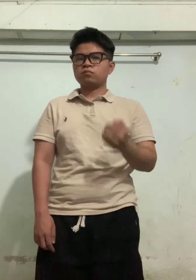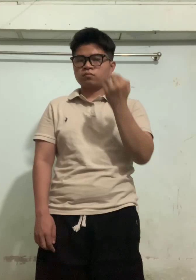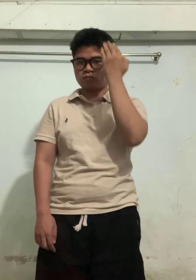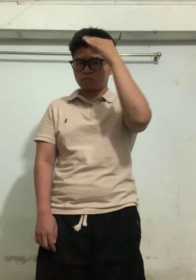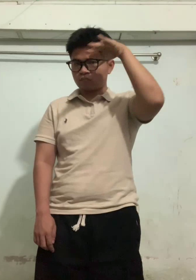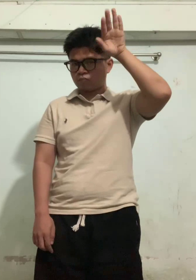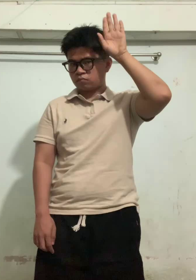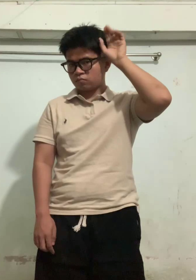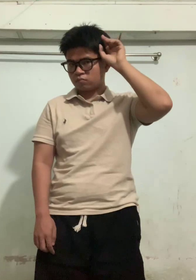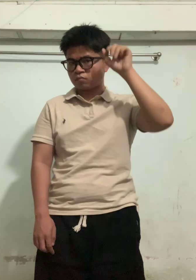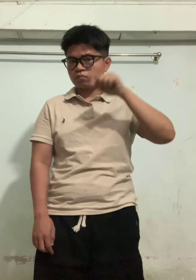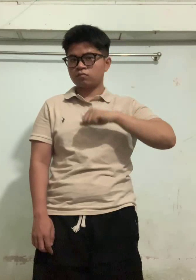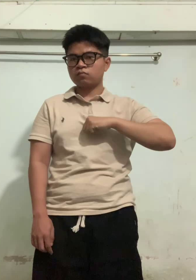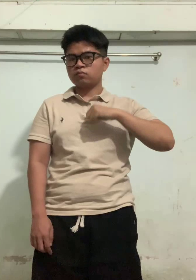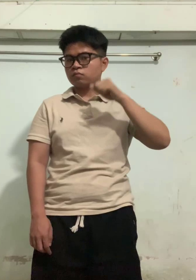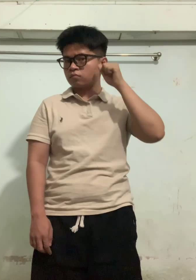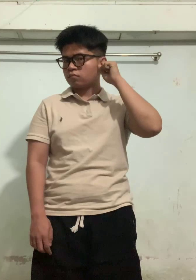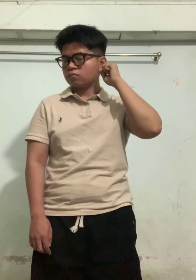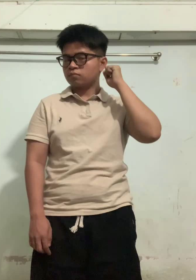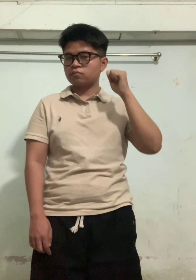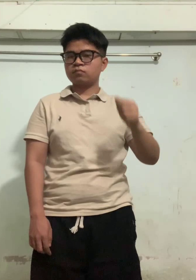thay co